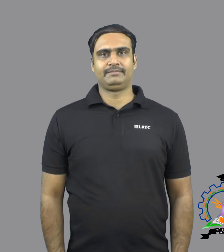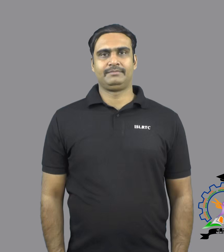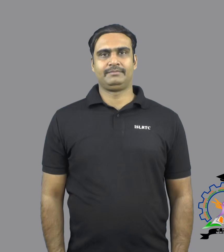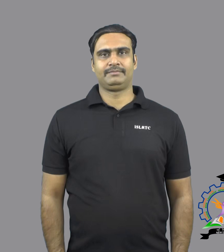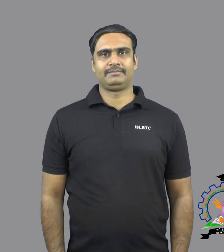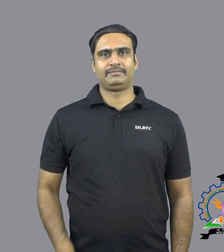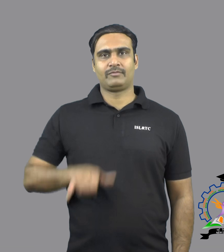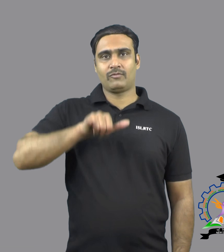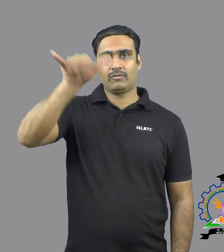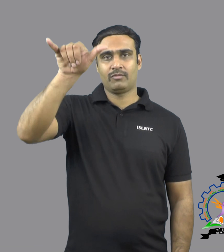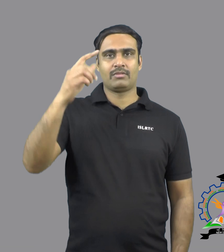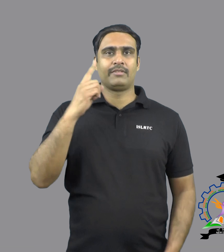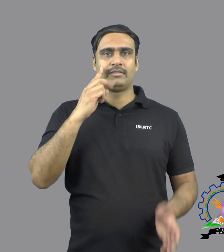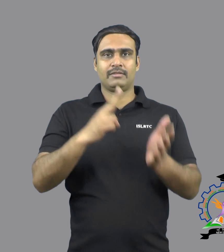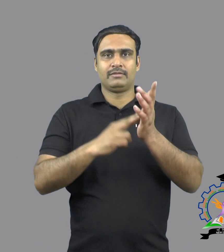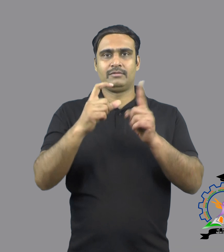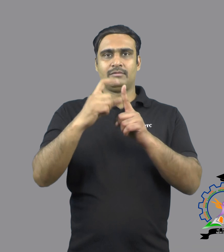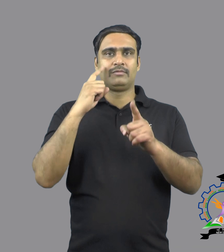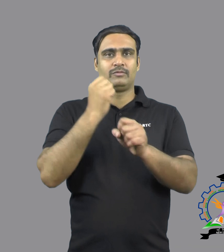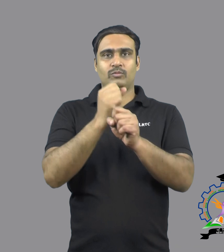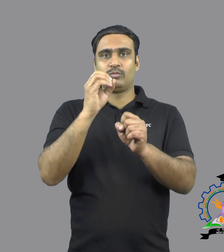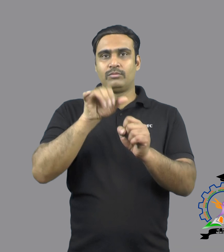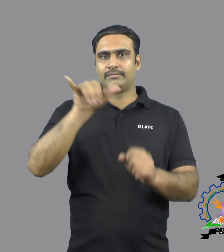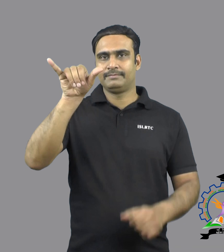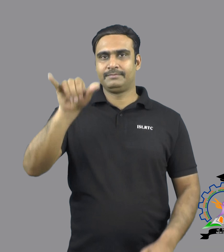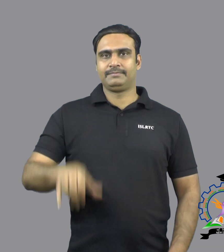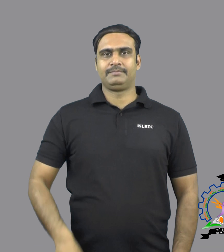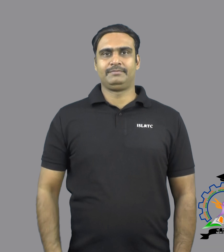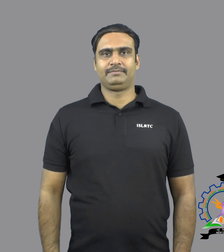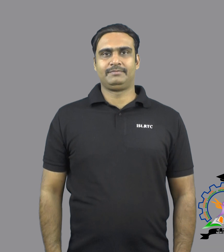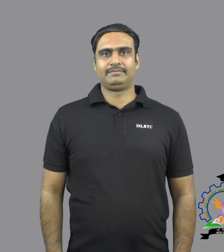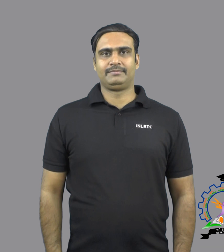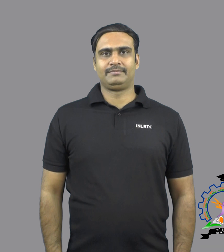Indigo